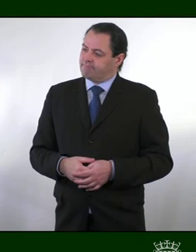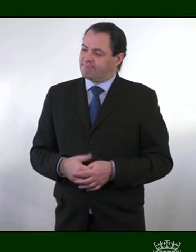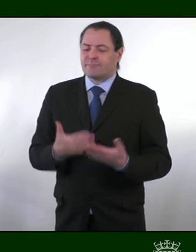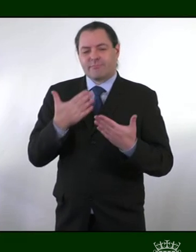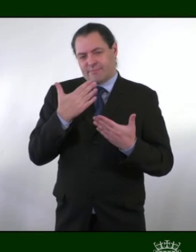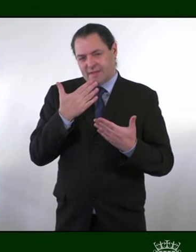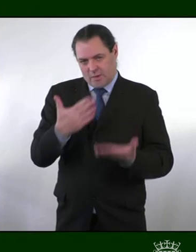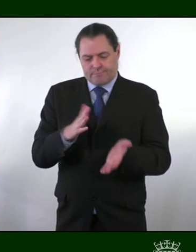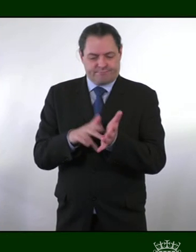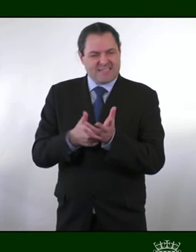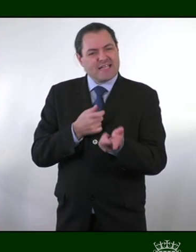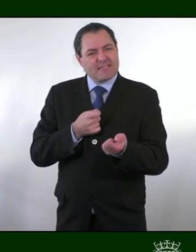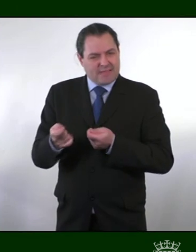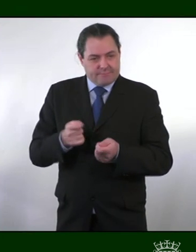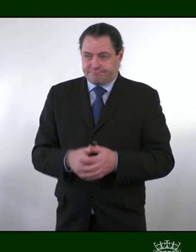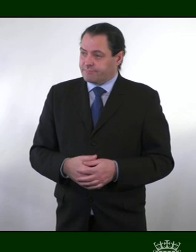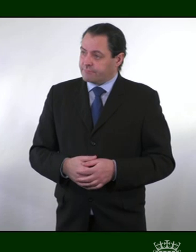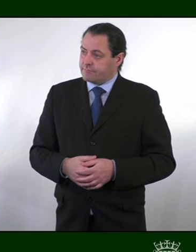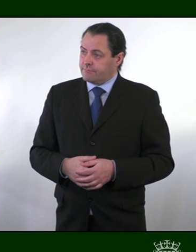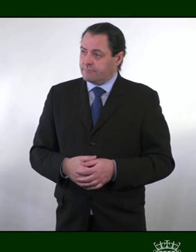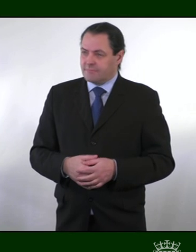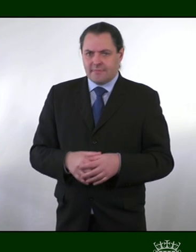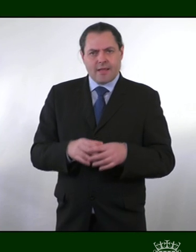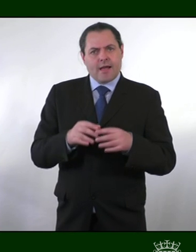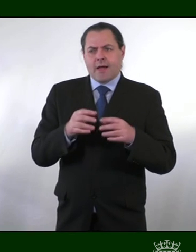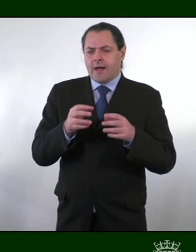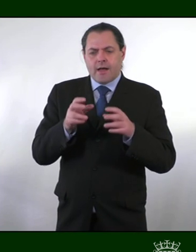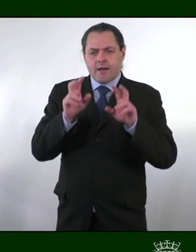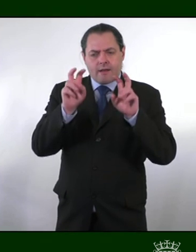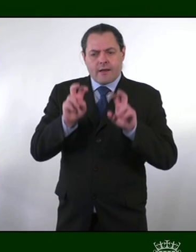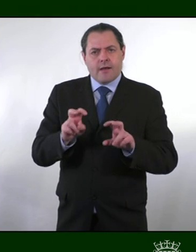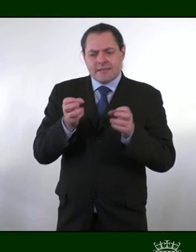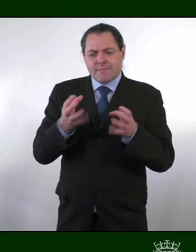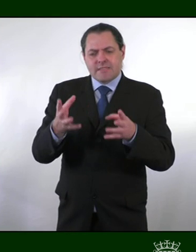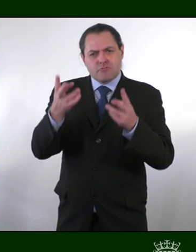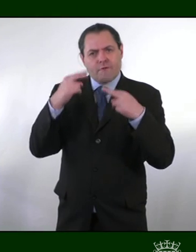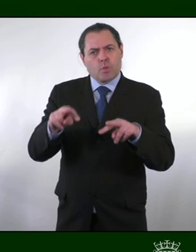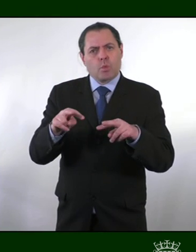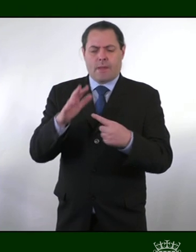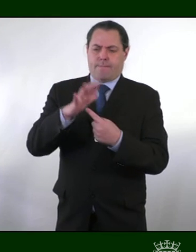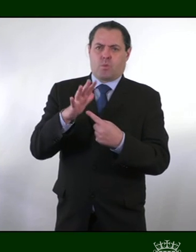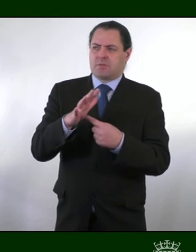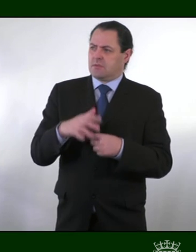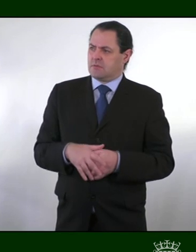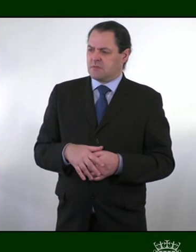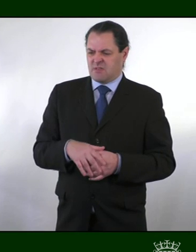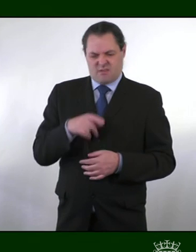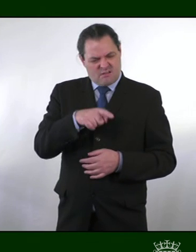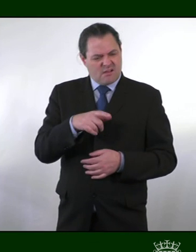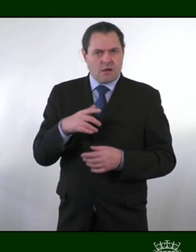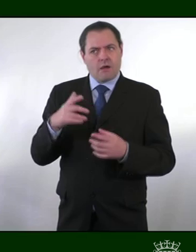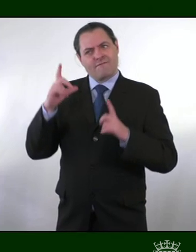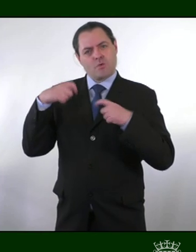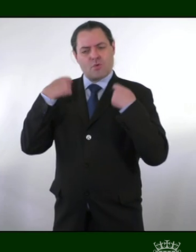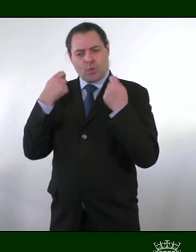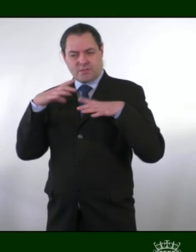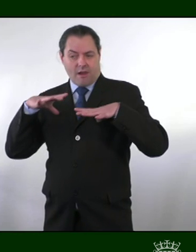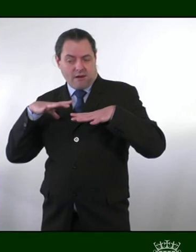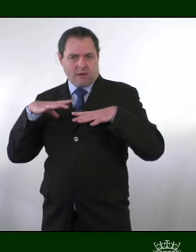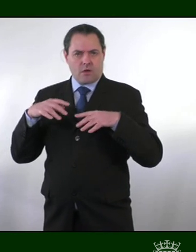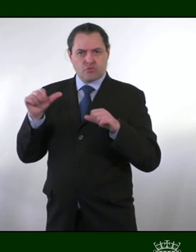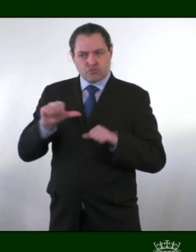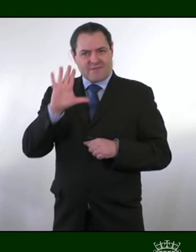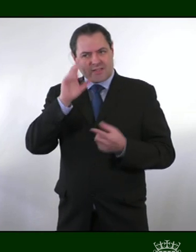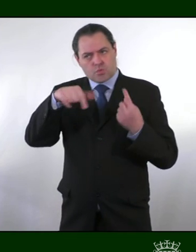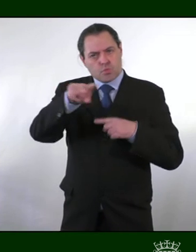This spending review was an important opportunity and an important test, and instead of posing for photographs in his favourite hoodie, the Chancellor should have been listening to those who are struggling.